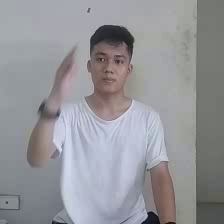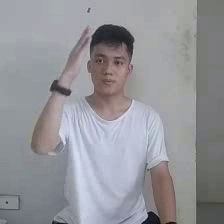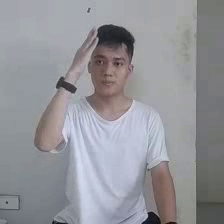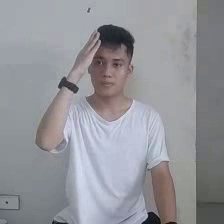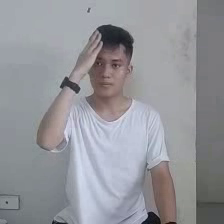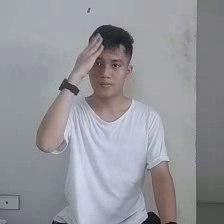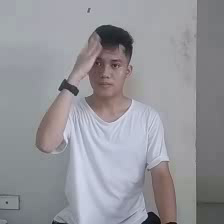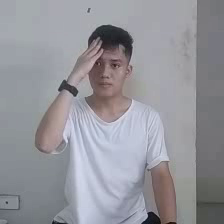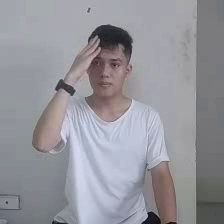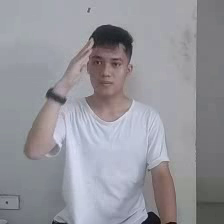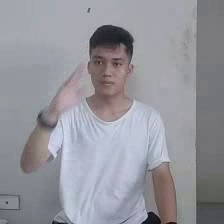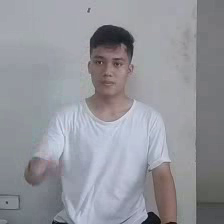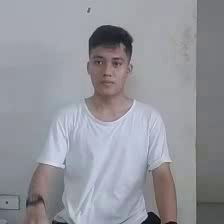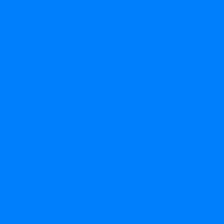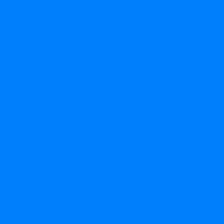Biết